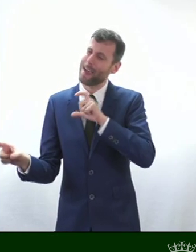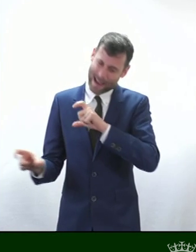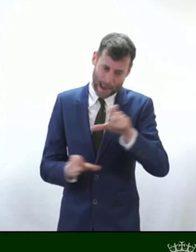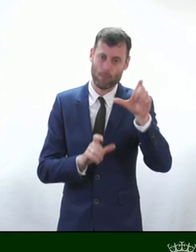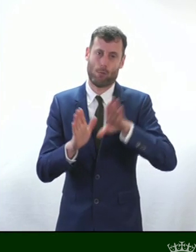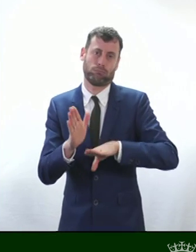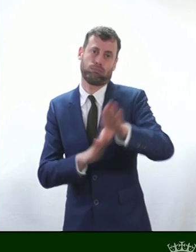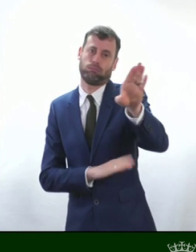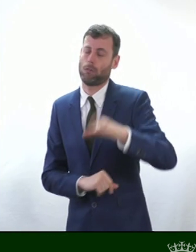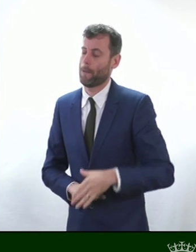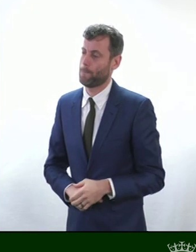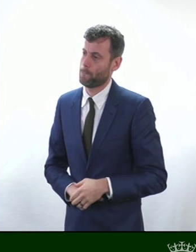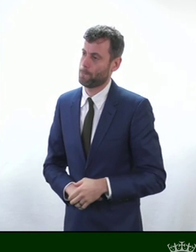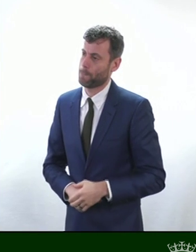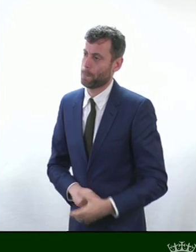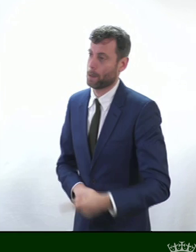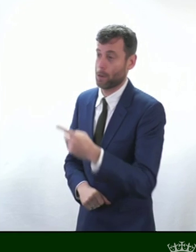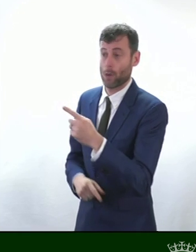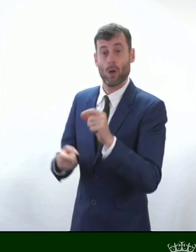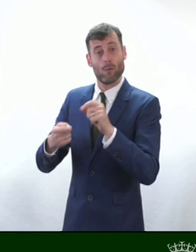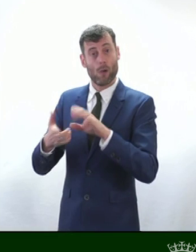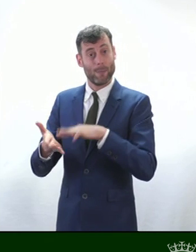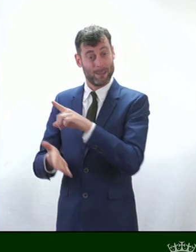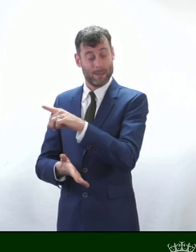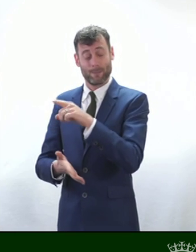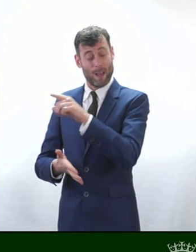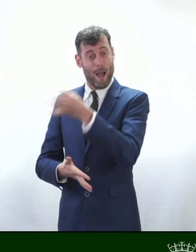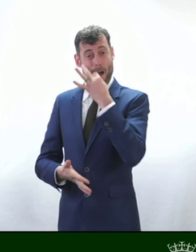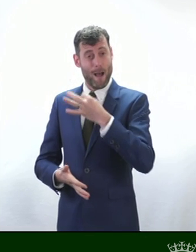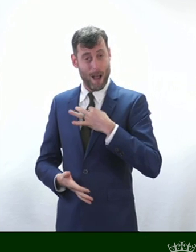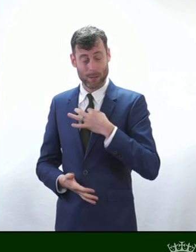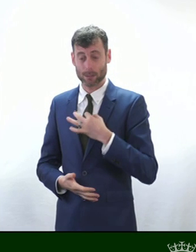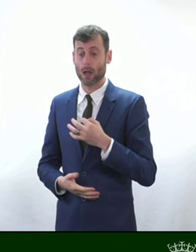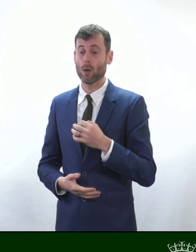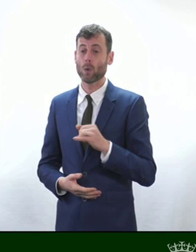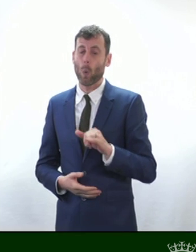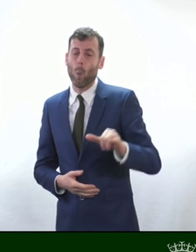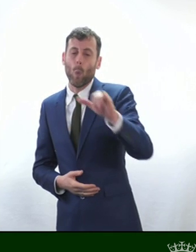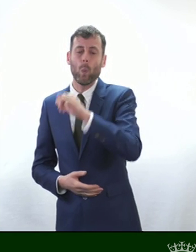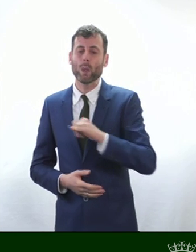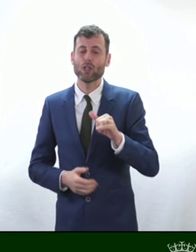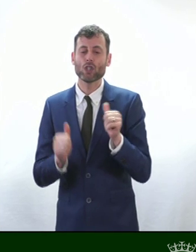The Prime Minister asked me how I will vote on a deal that he has not even secured.